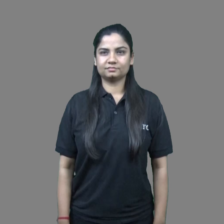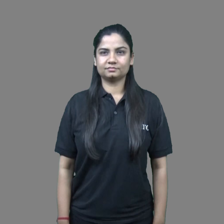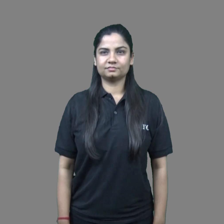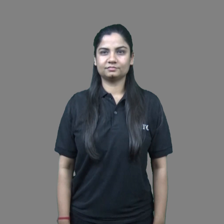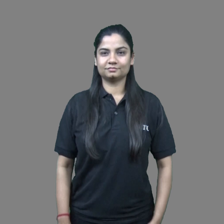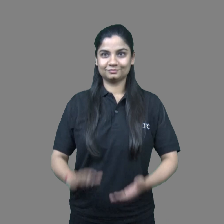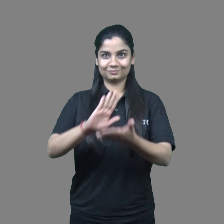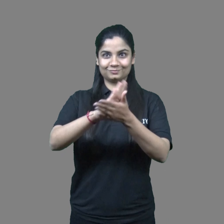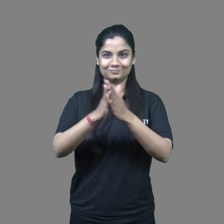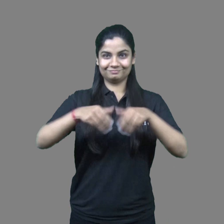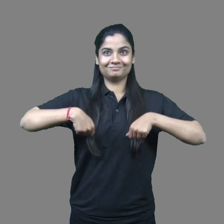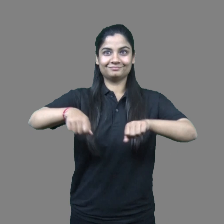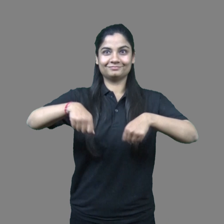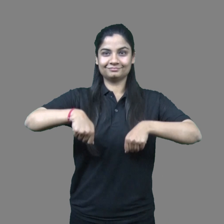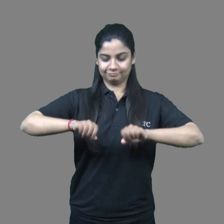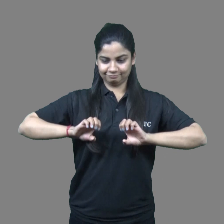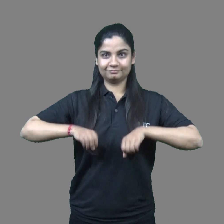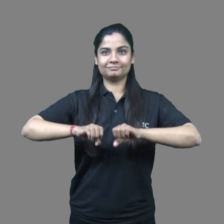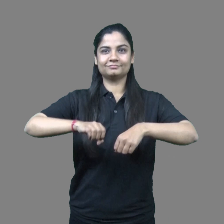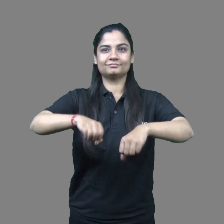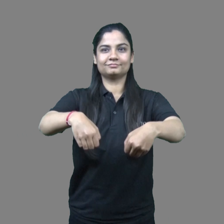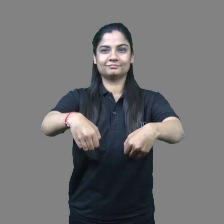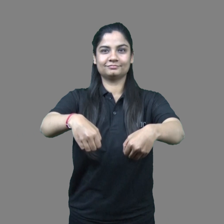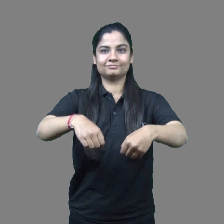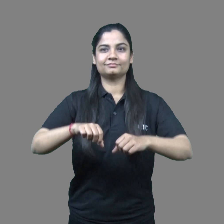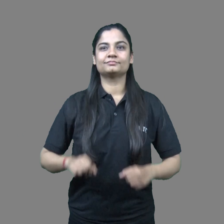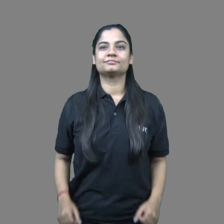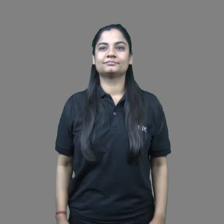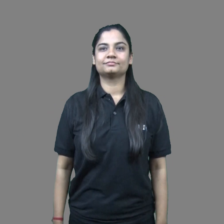Roll (Eg Chapati Roti)